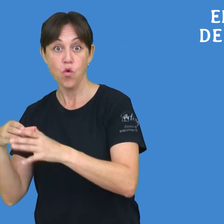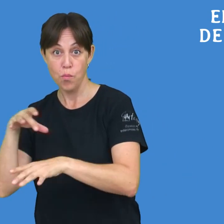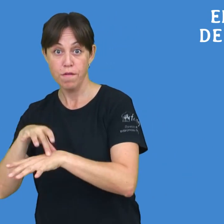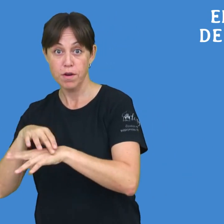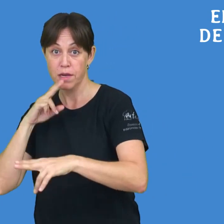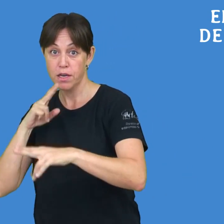enfermo